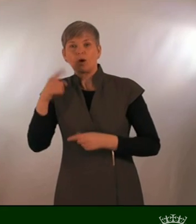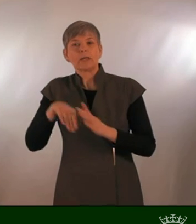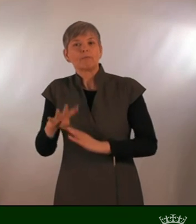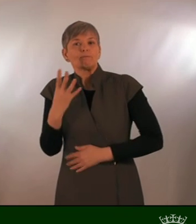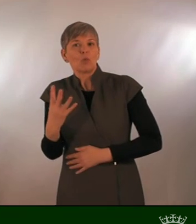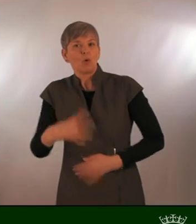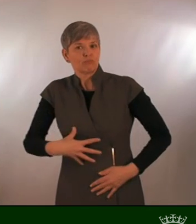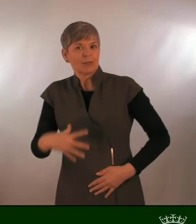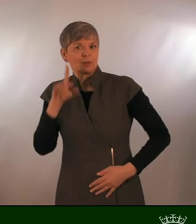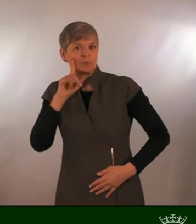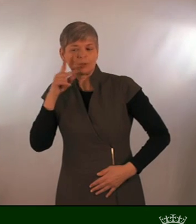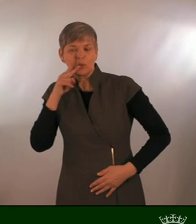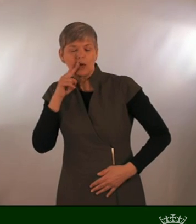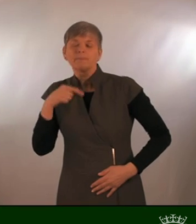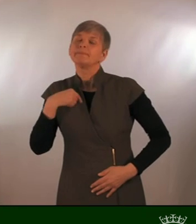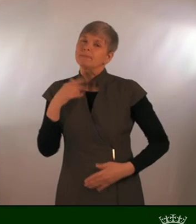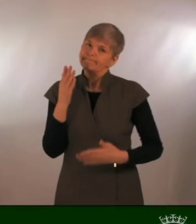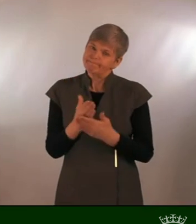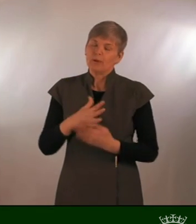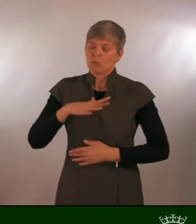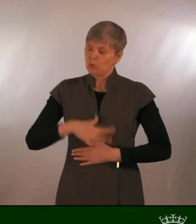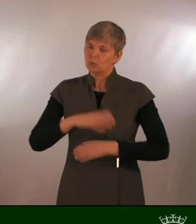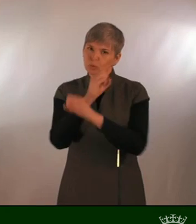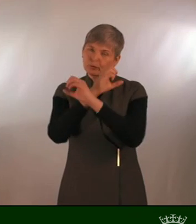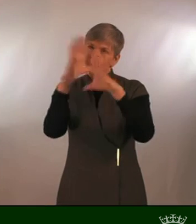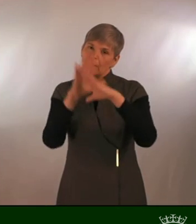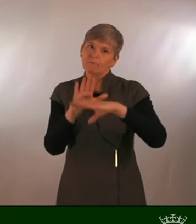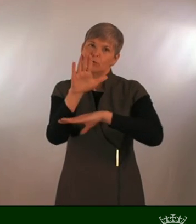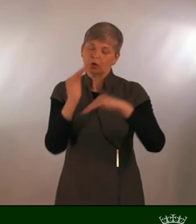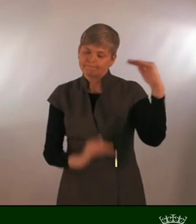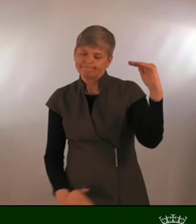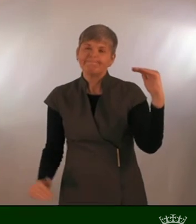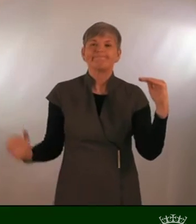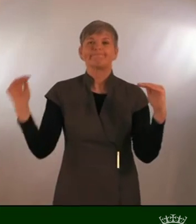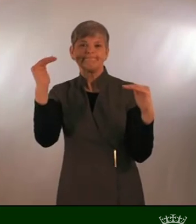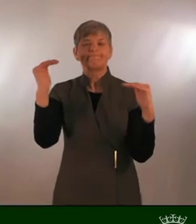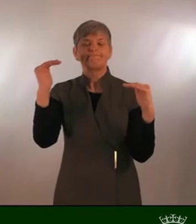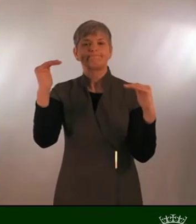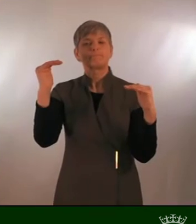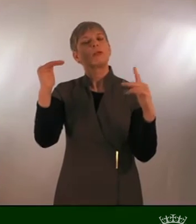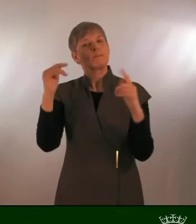What we want to see is a uniting and a levelling up across this whole country.